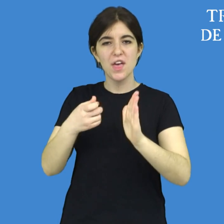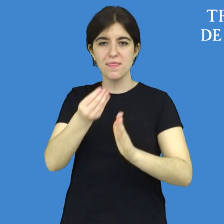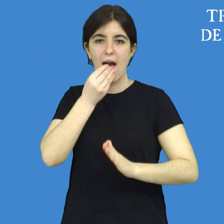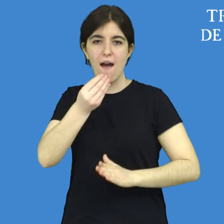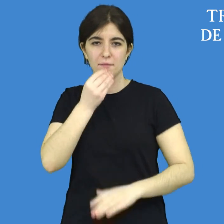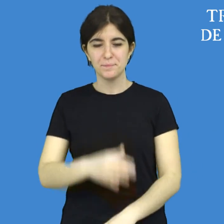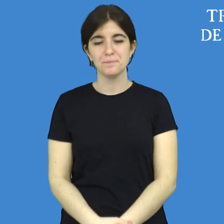comer